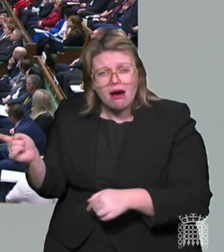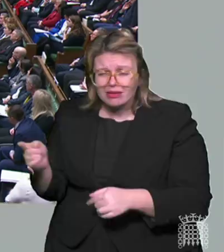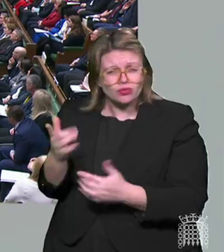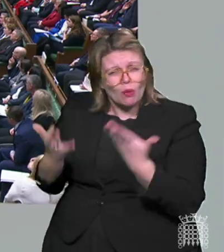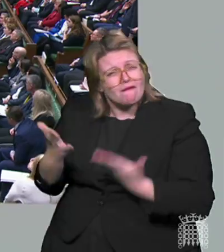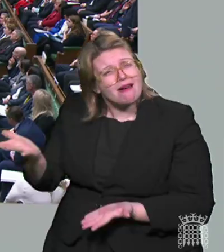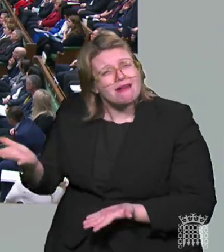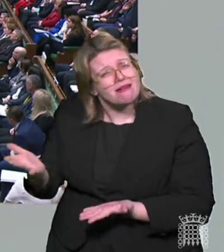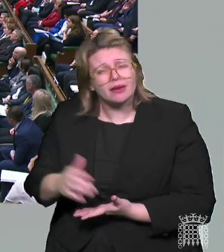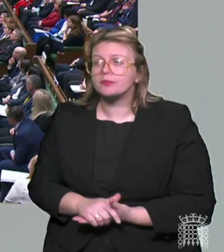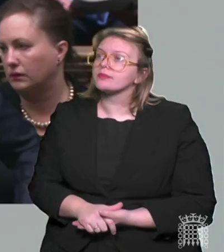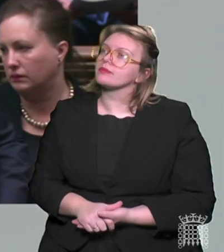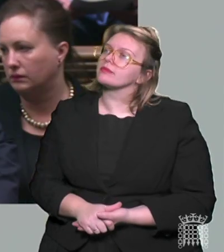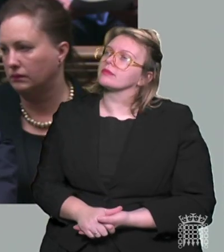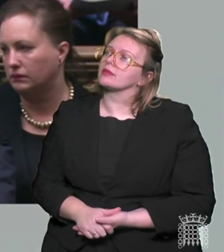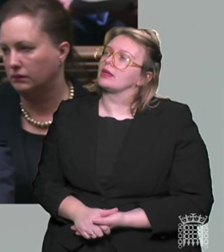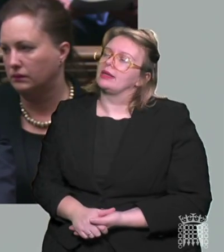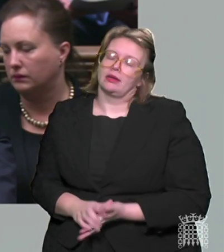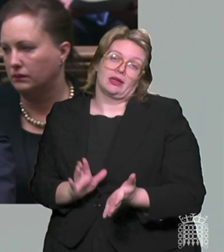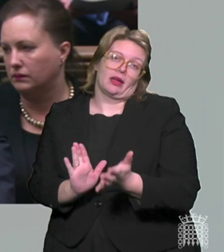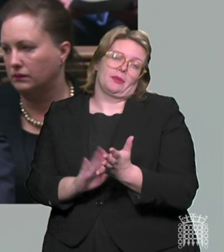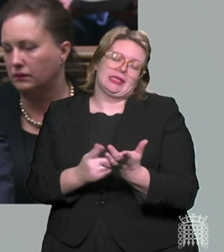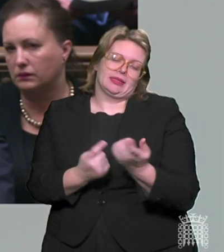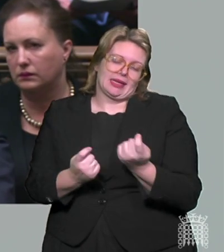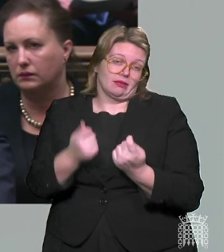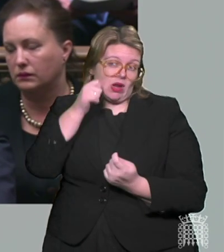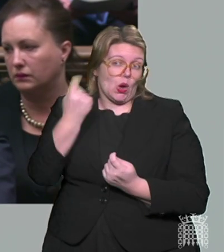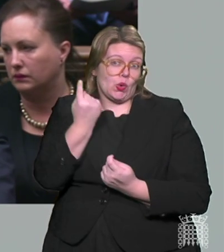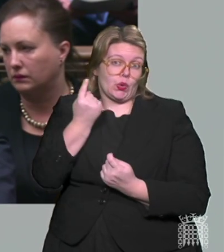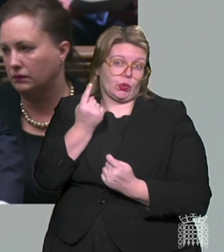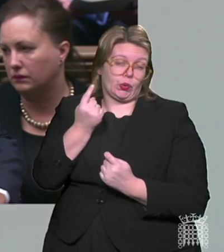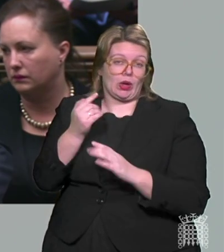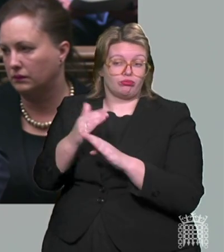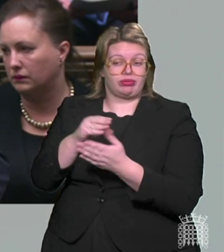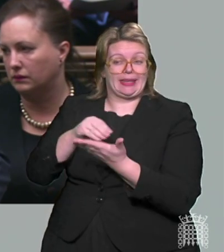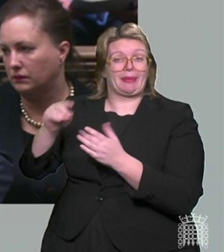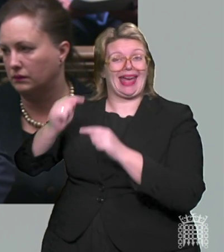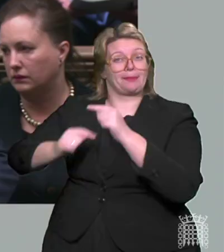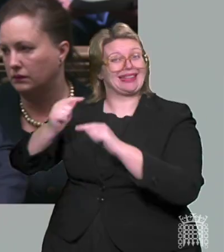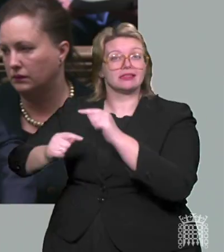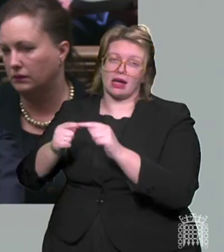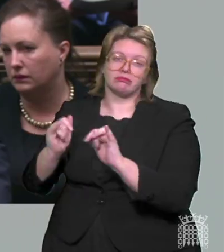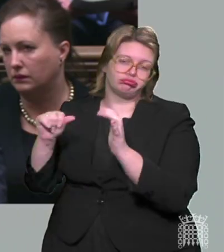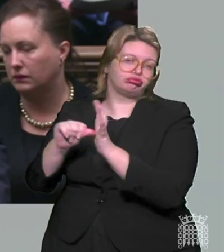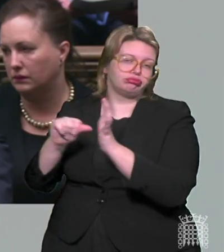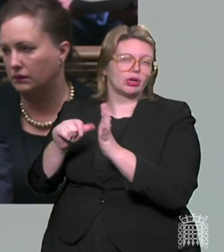The Government do recognise the challenges facing those on prepayment meters, and that is why the Government are taking action.